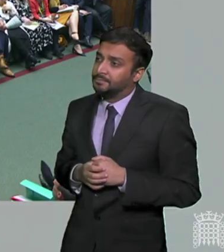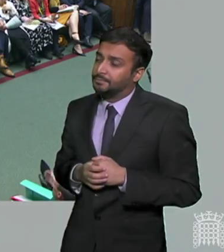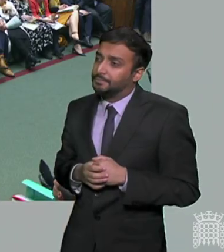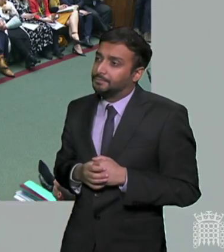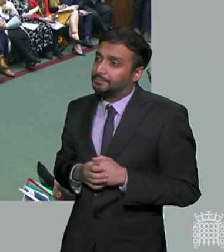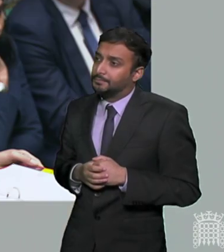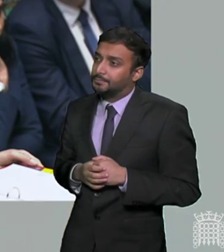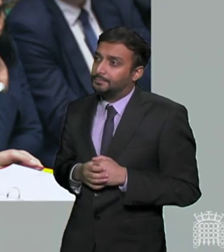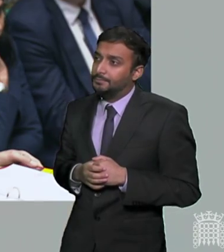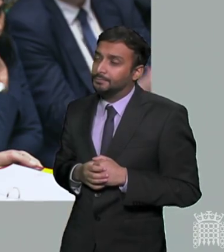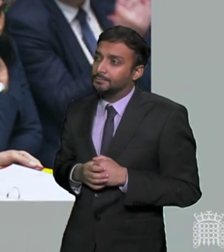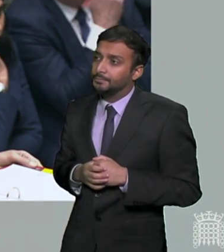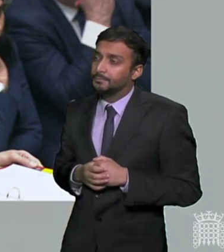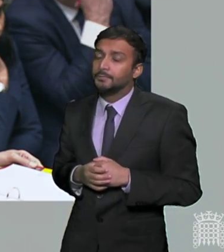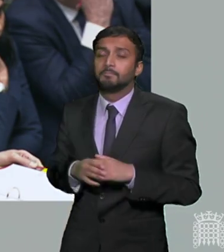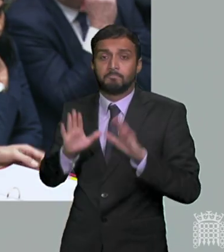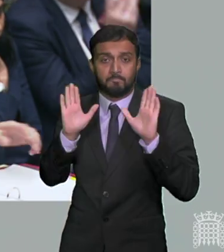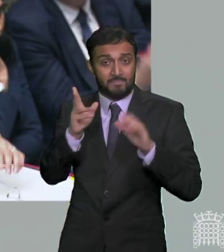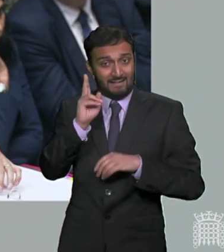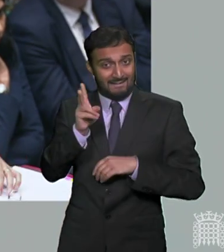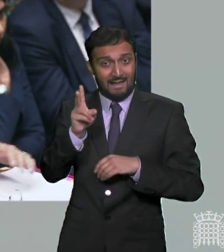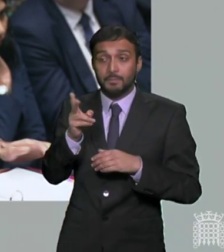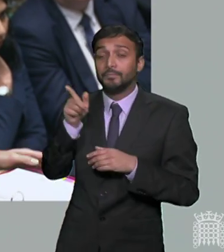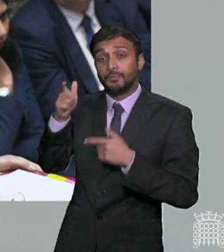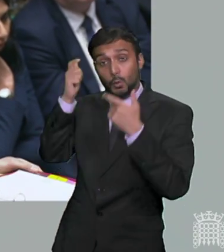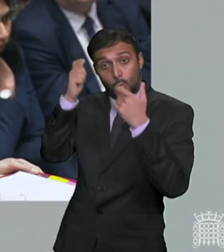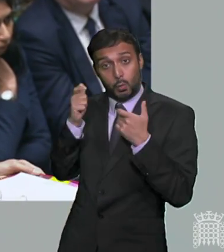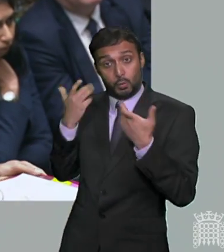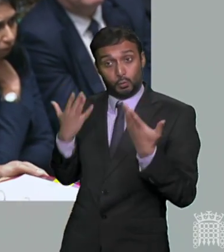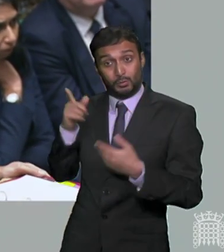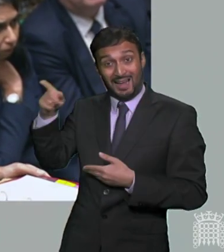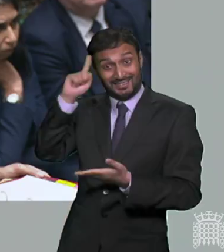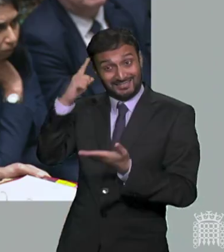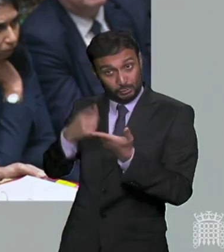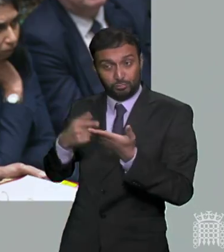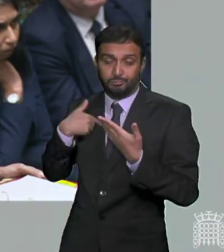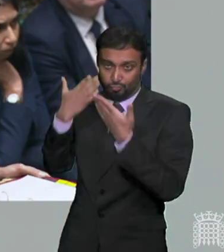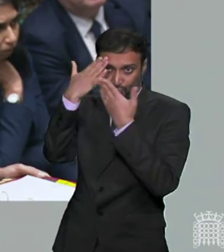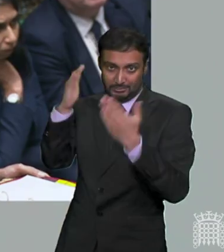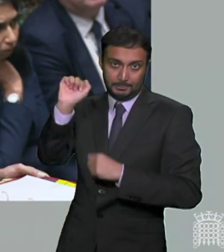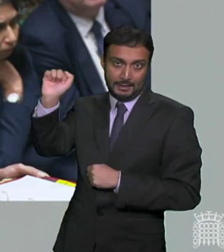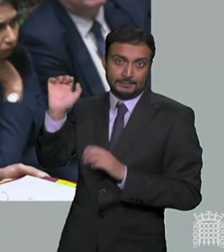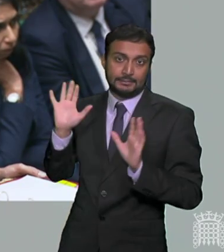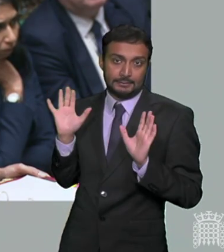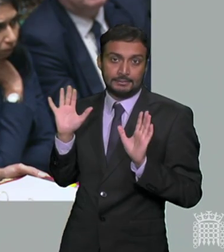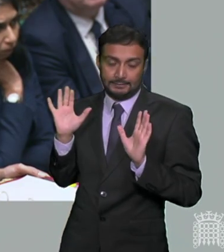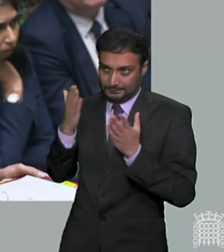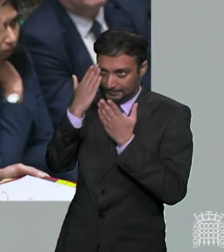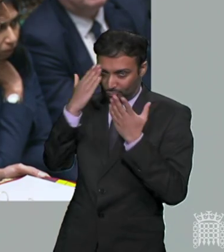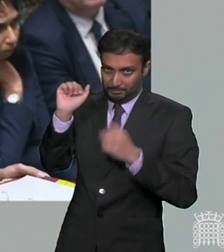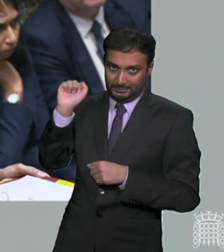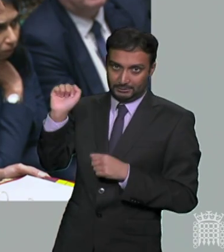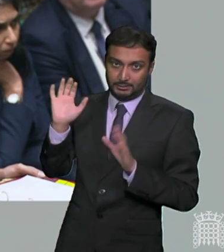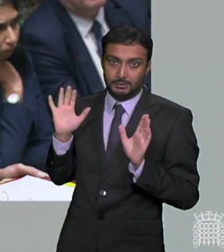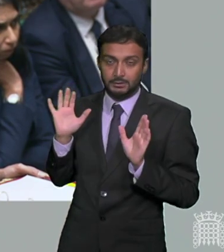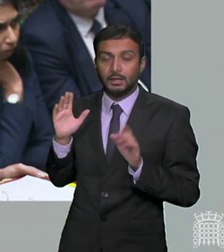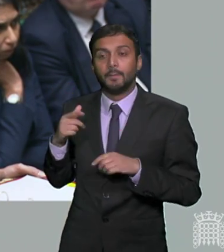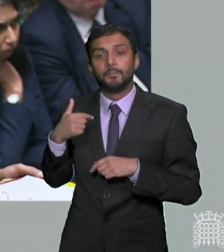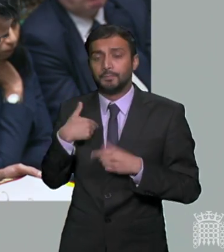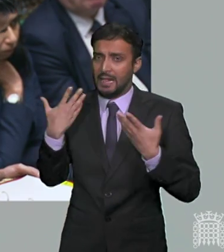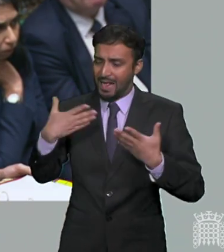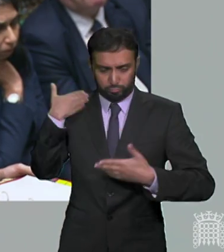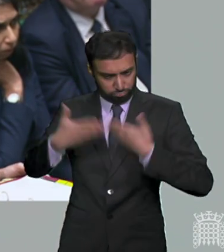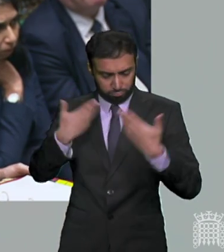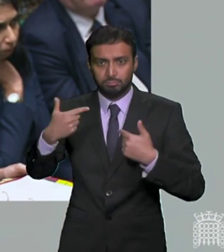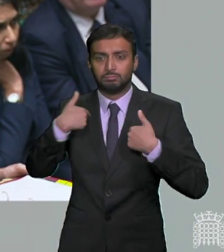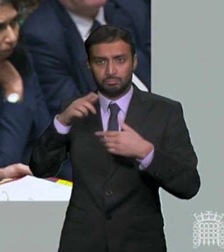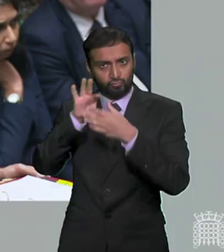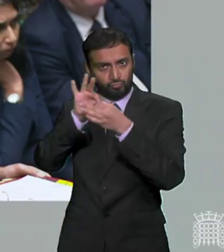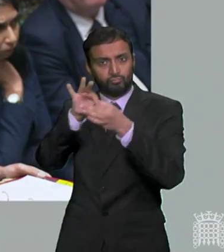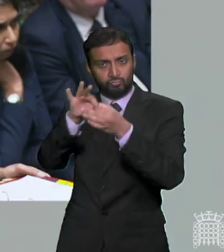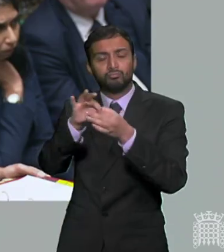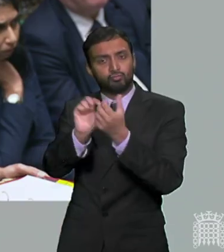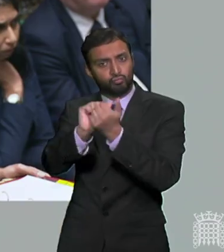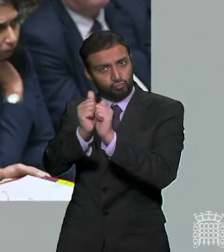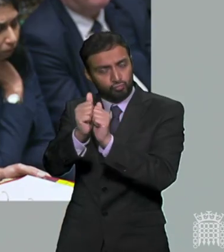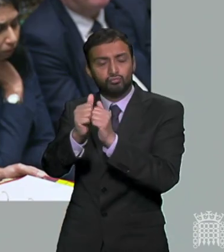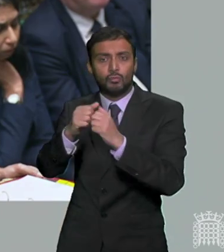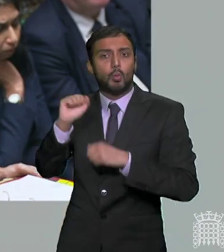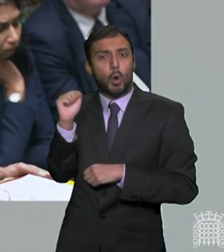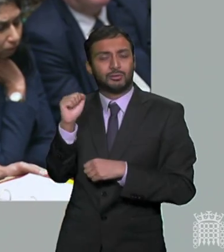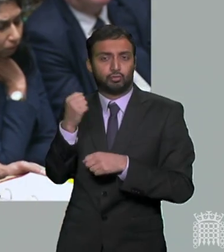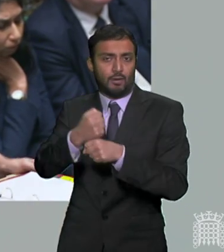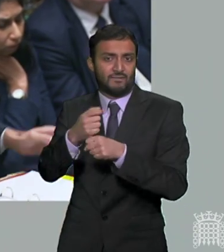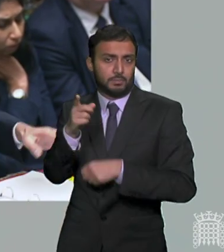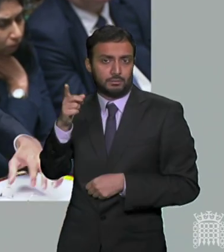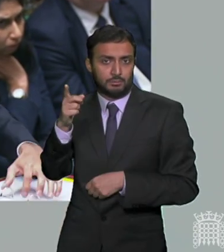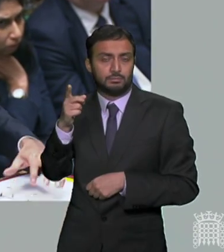Again, we respect the decision of the Court today with regard to the referendum and we are getting on with the business of working constructively, collaboratively and in partnership with the Scottish Government to deliver for the honourable Member’s constituents.